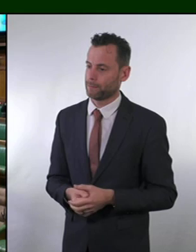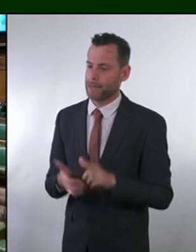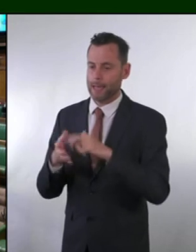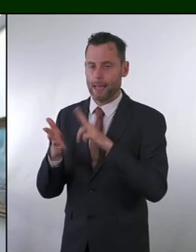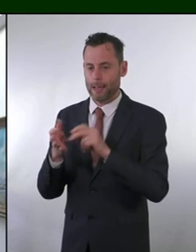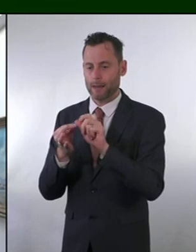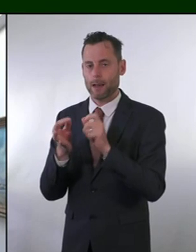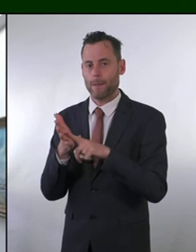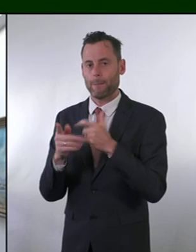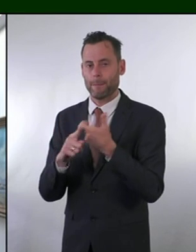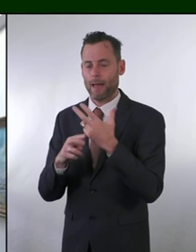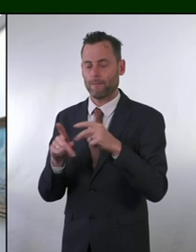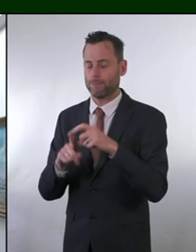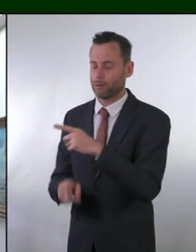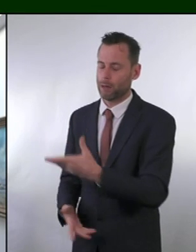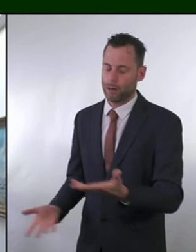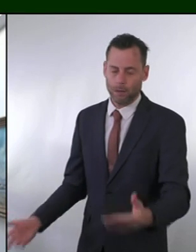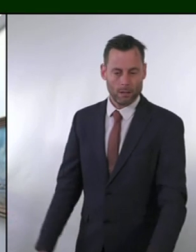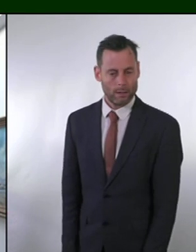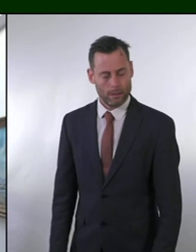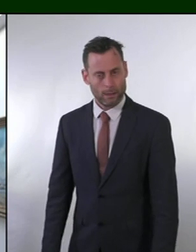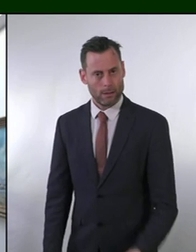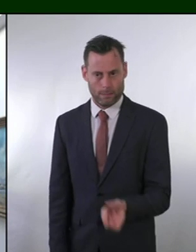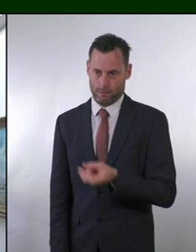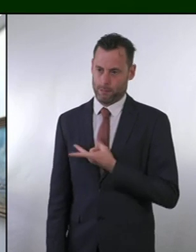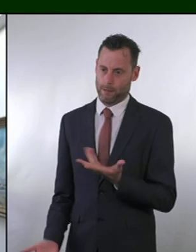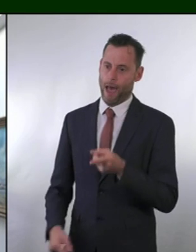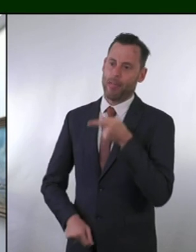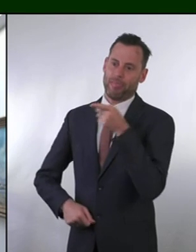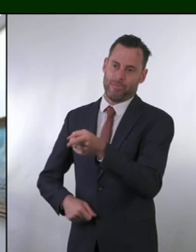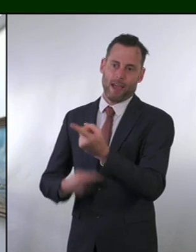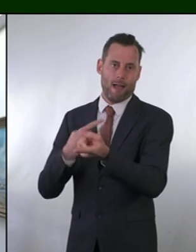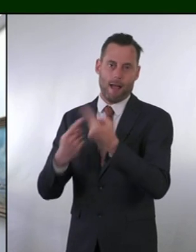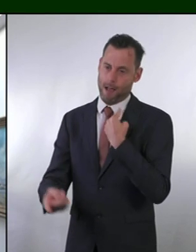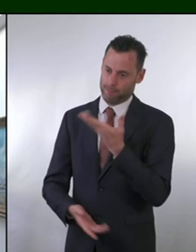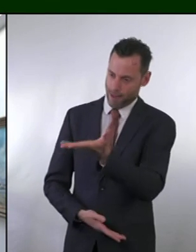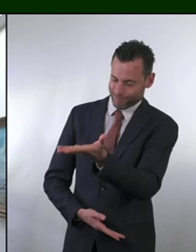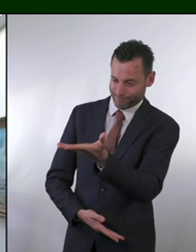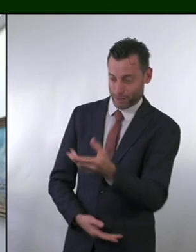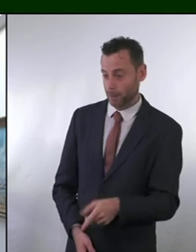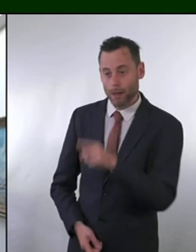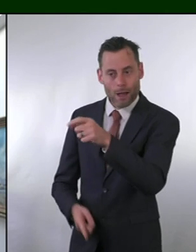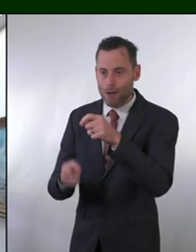My goodness. That really does show that the Prime Minister does not get it.